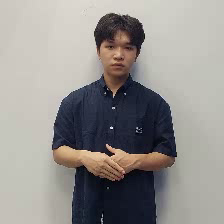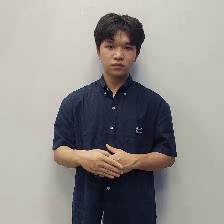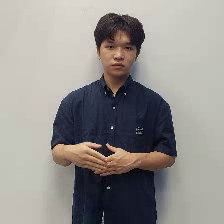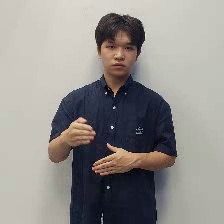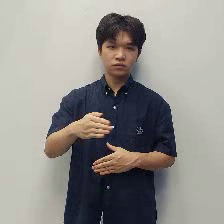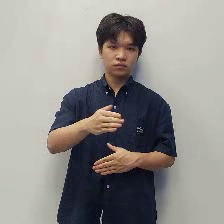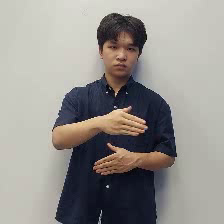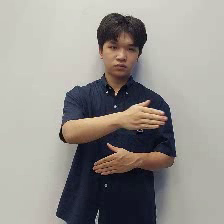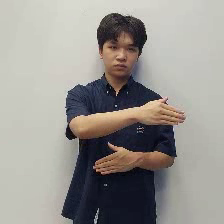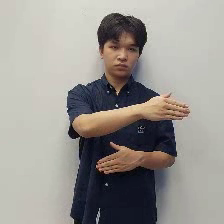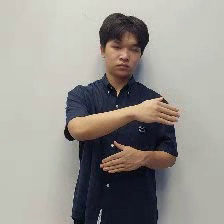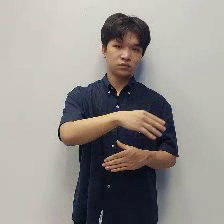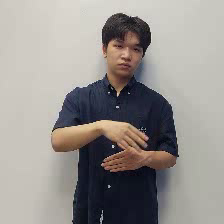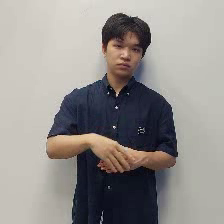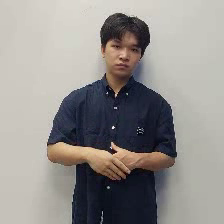Cá